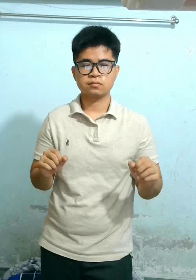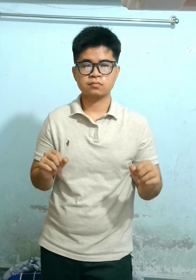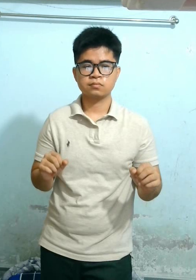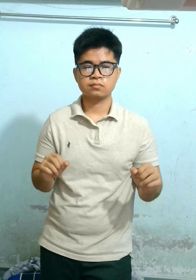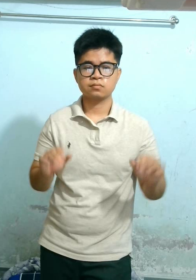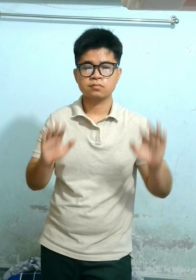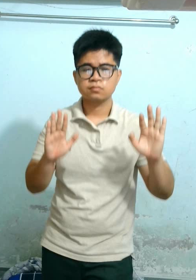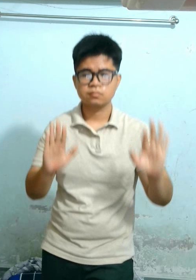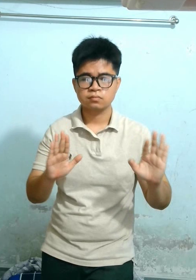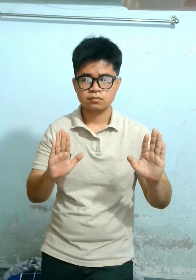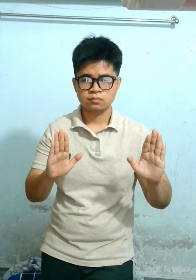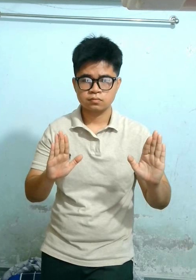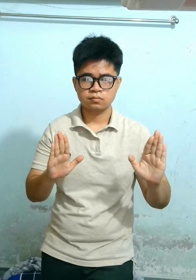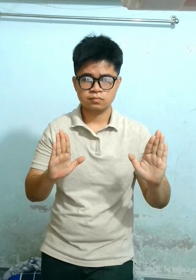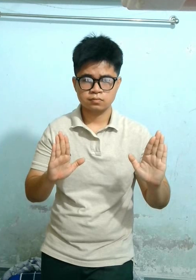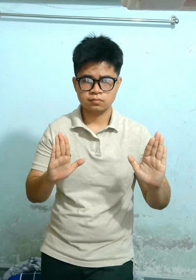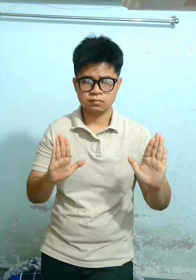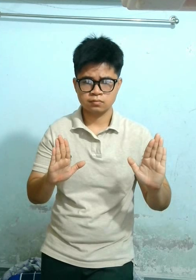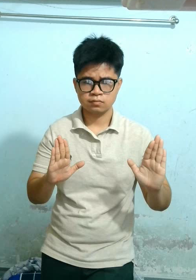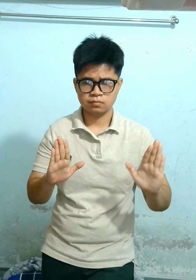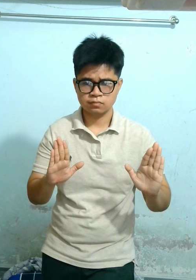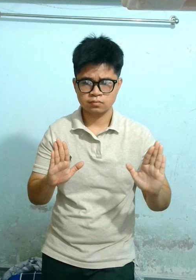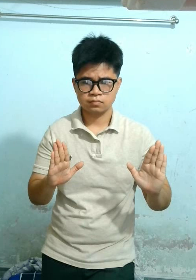dung lai